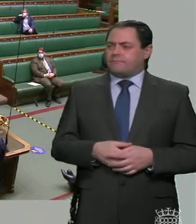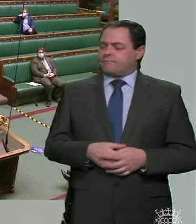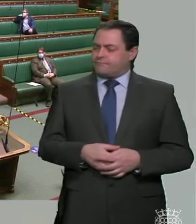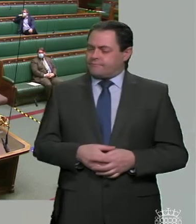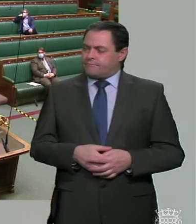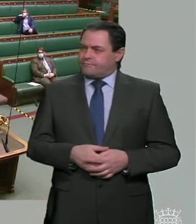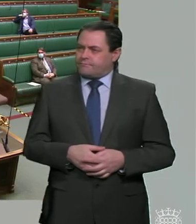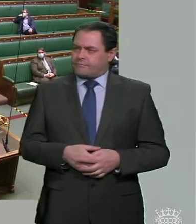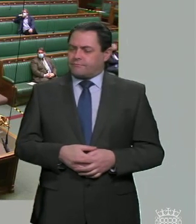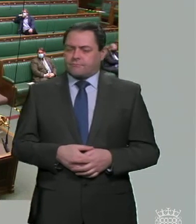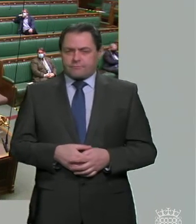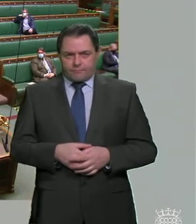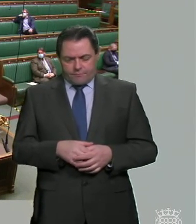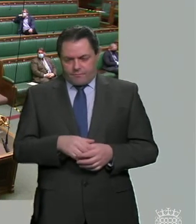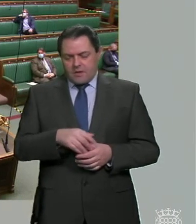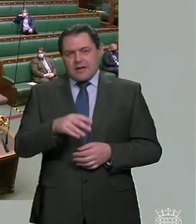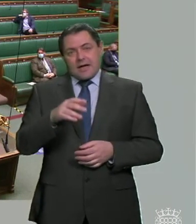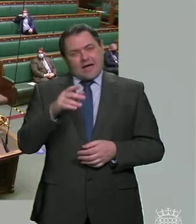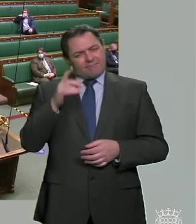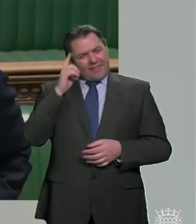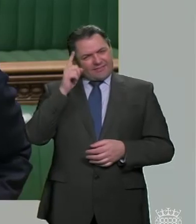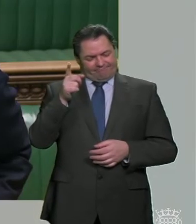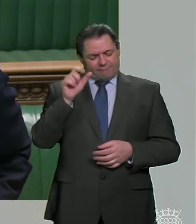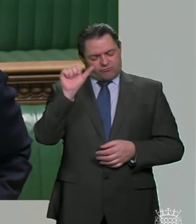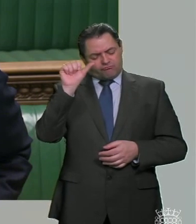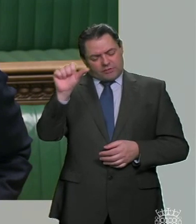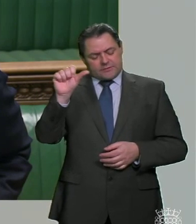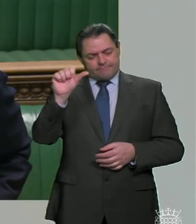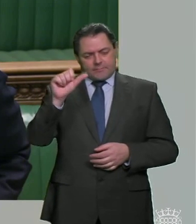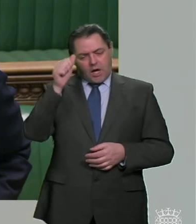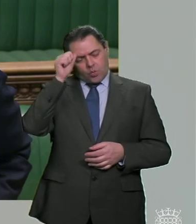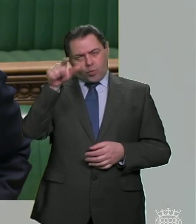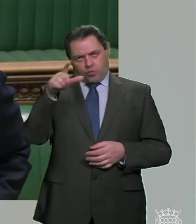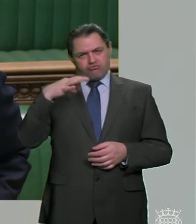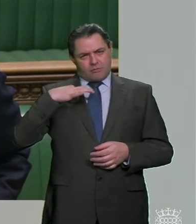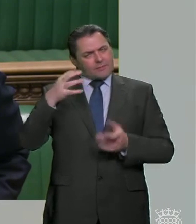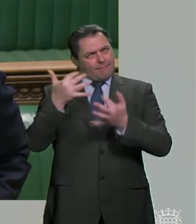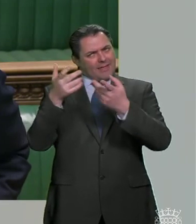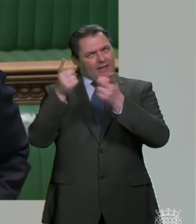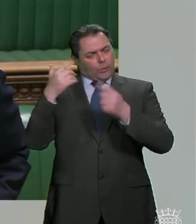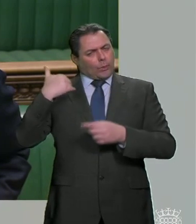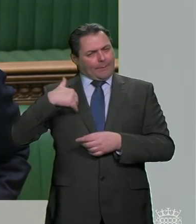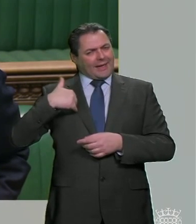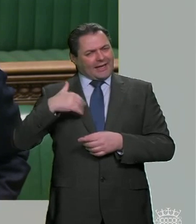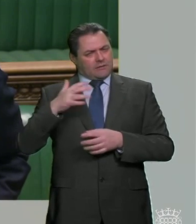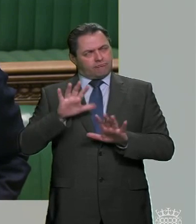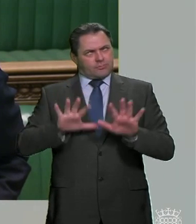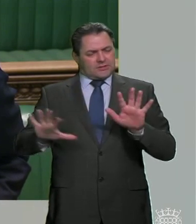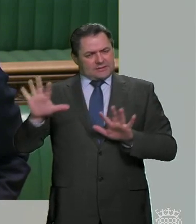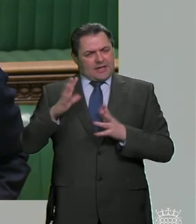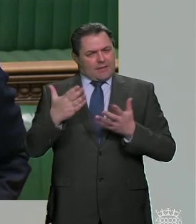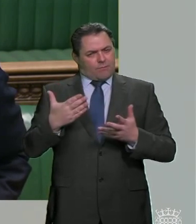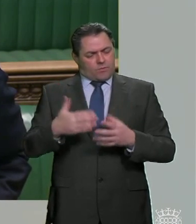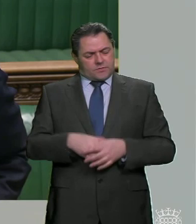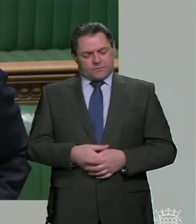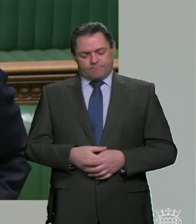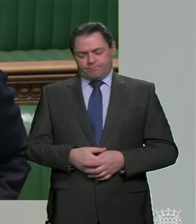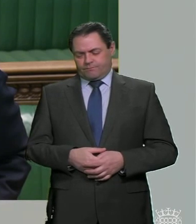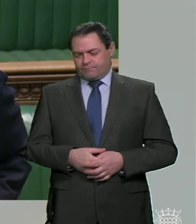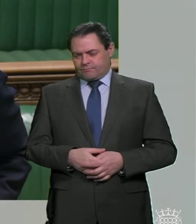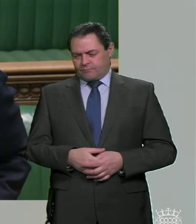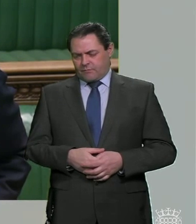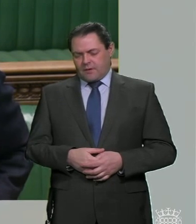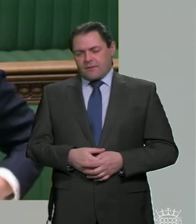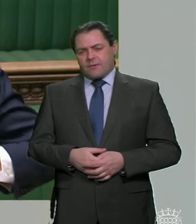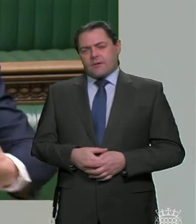I am afraid that the honourable Lady is completely right, and I know that she speaks for many women up and down the country.